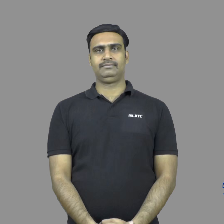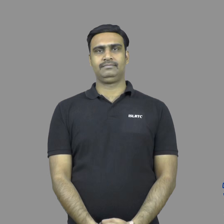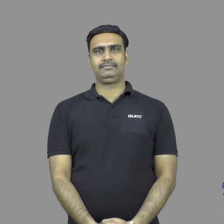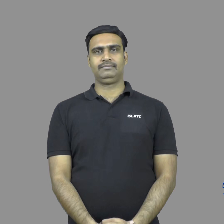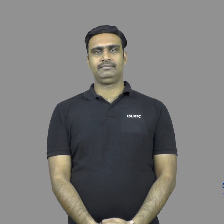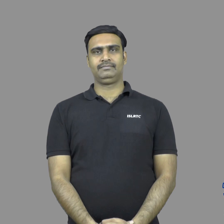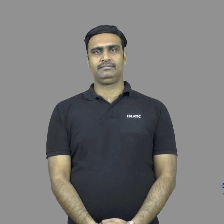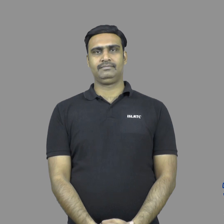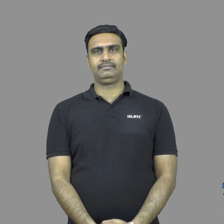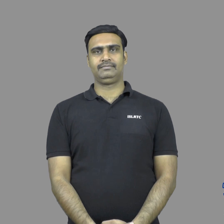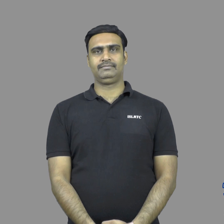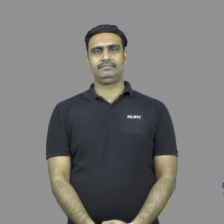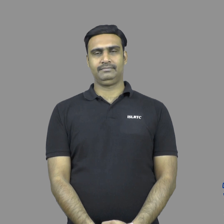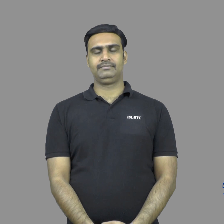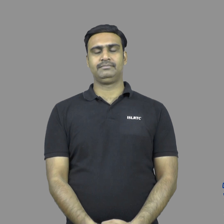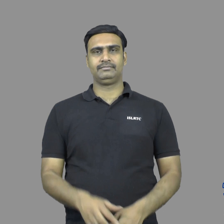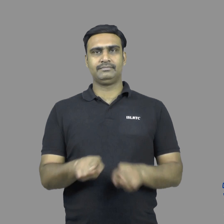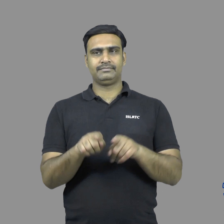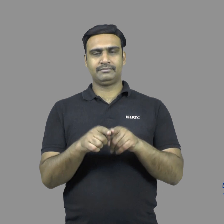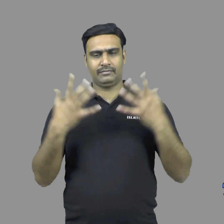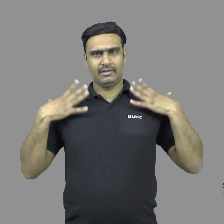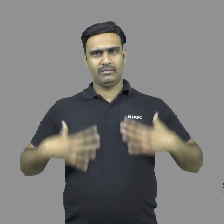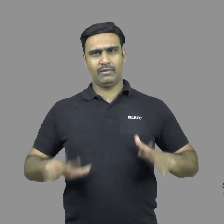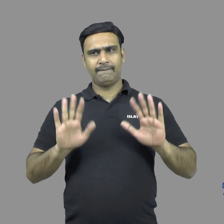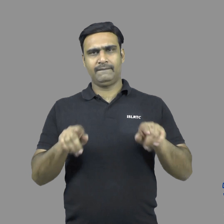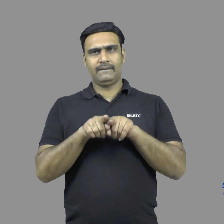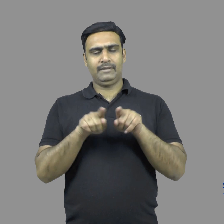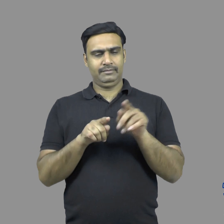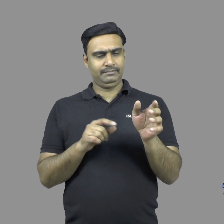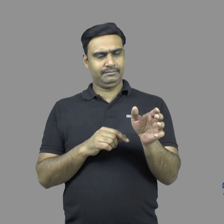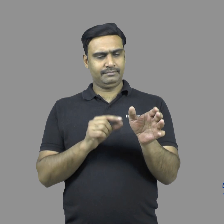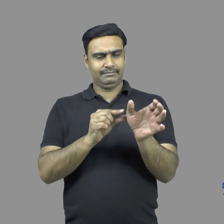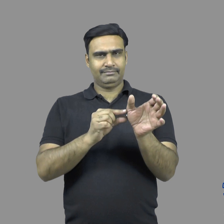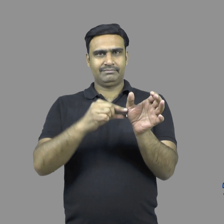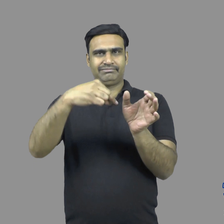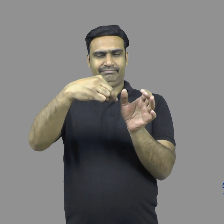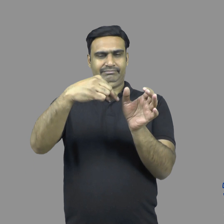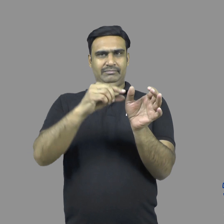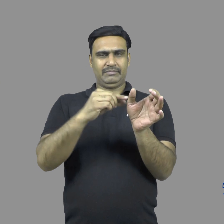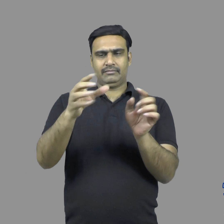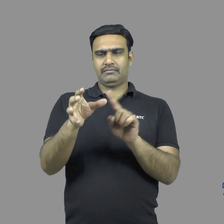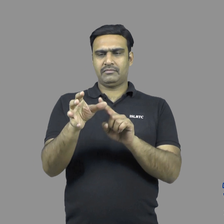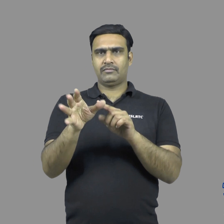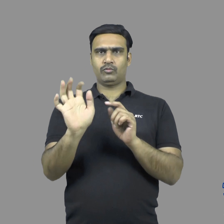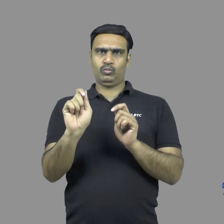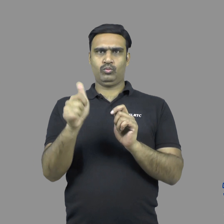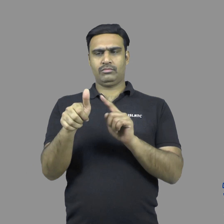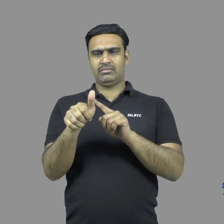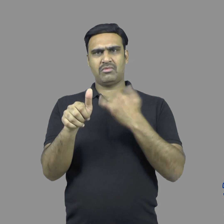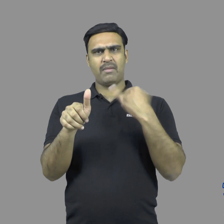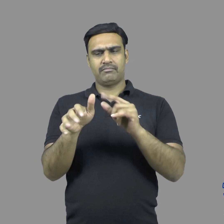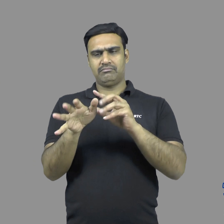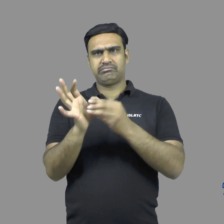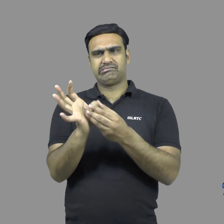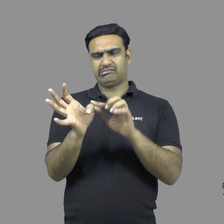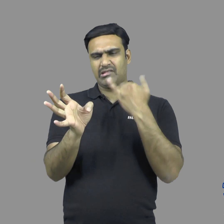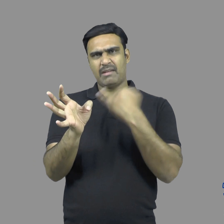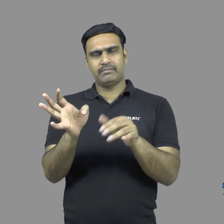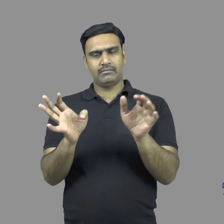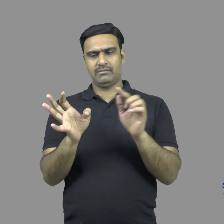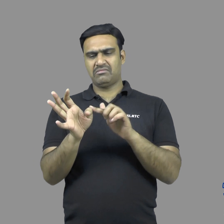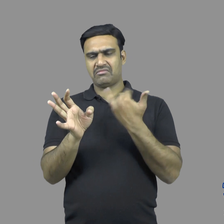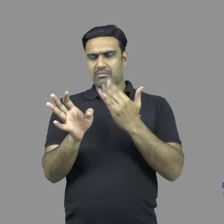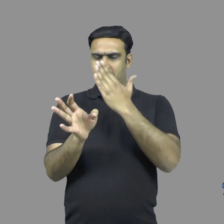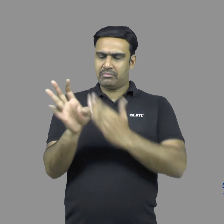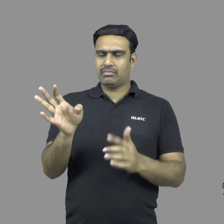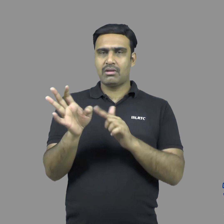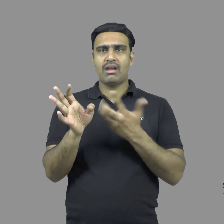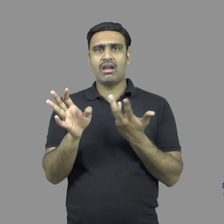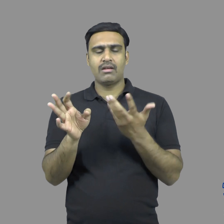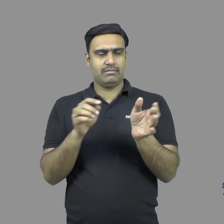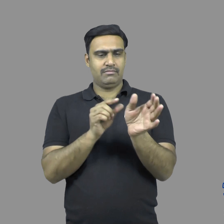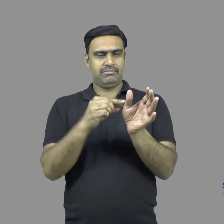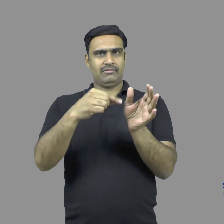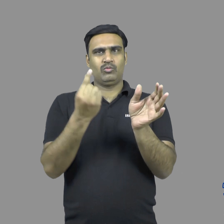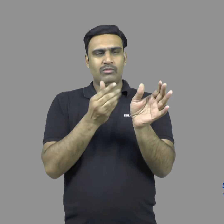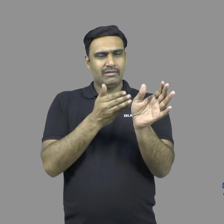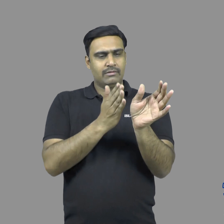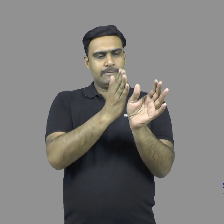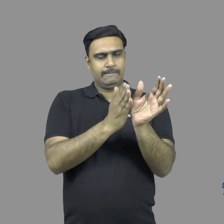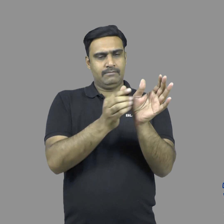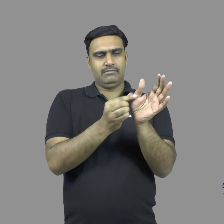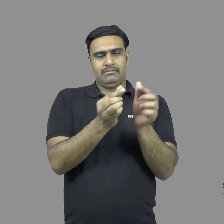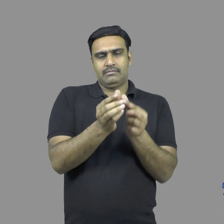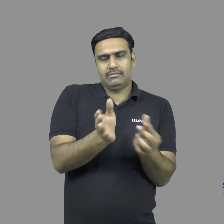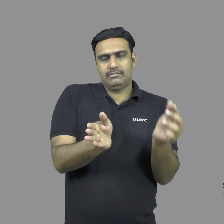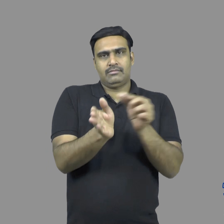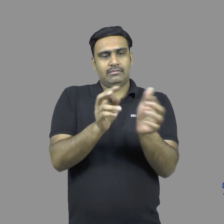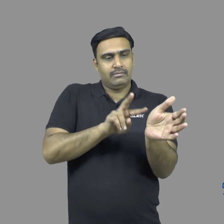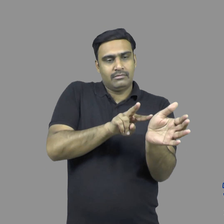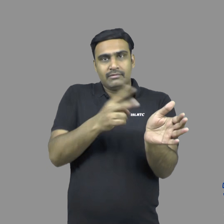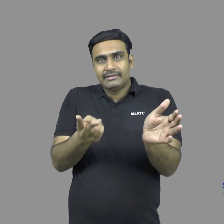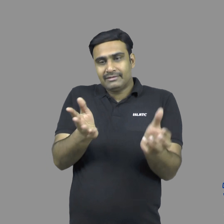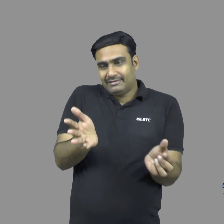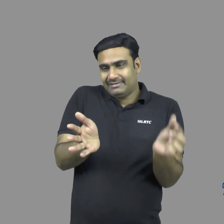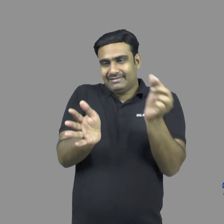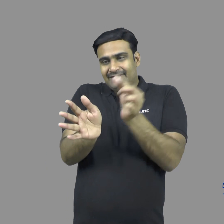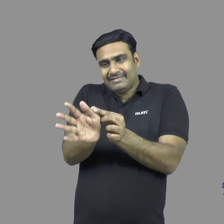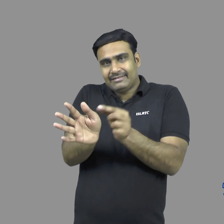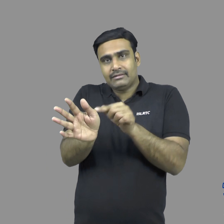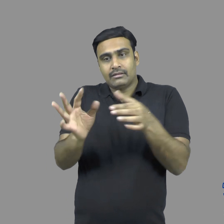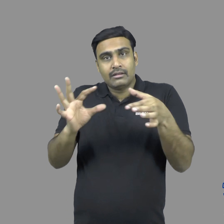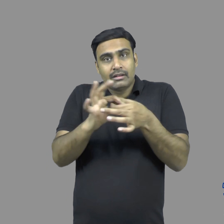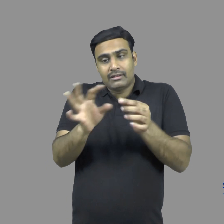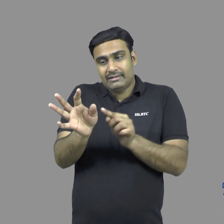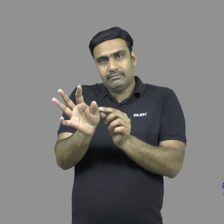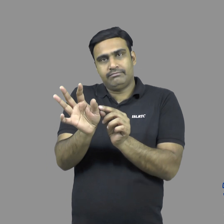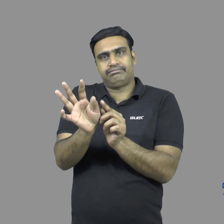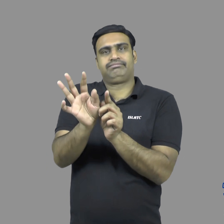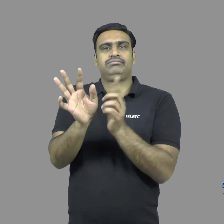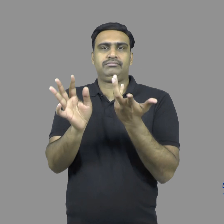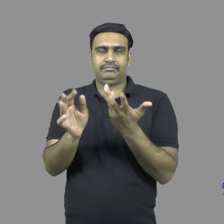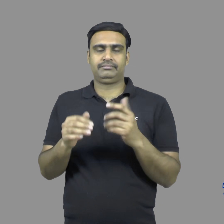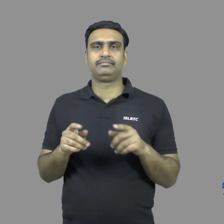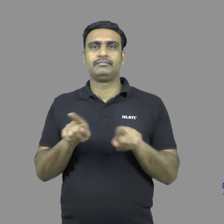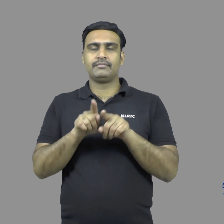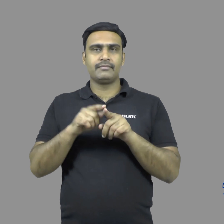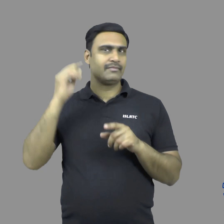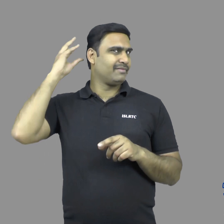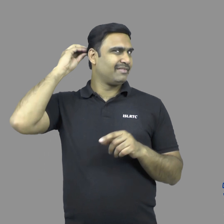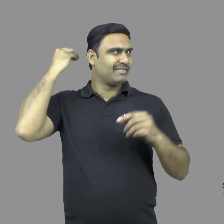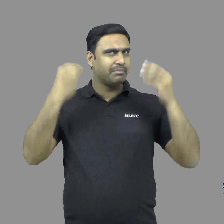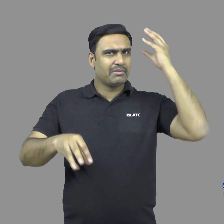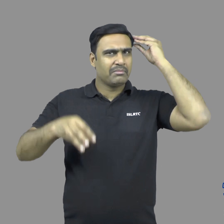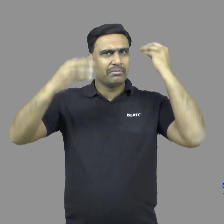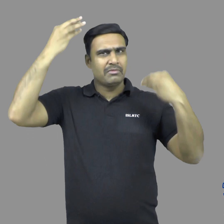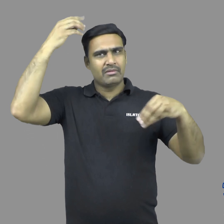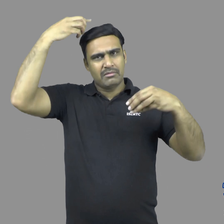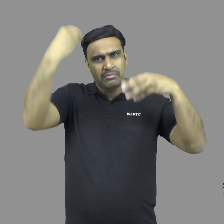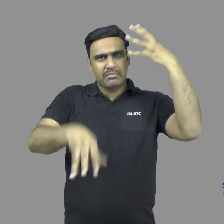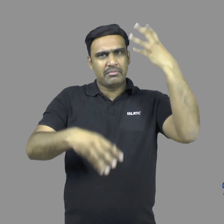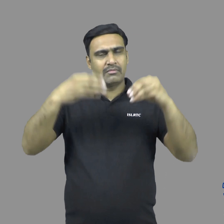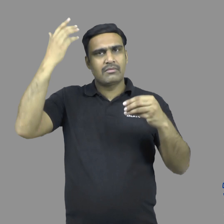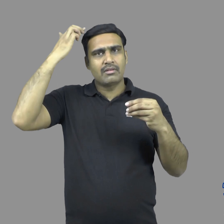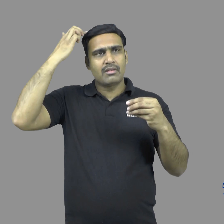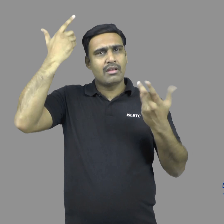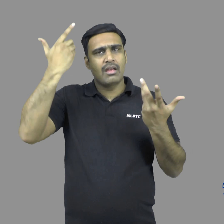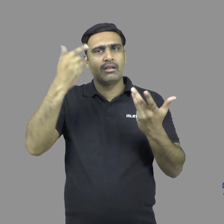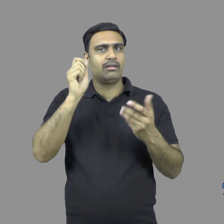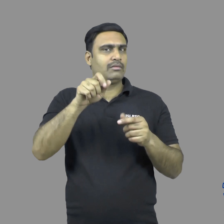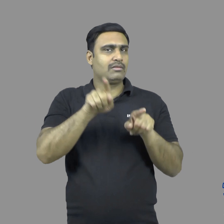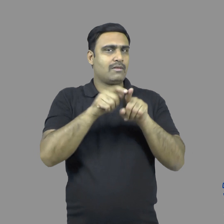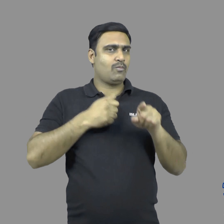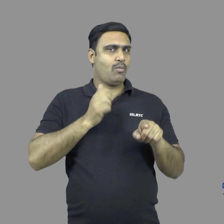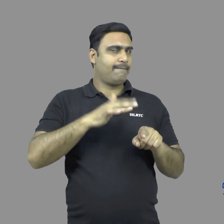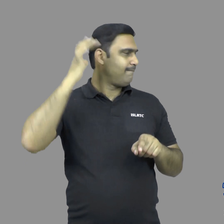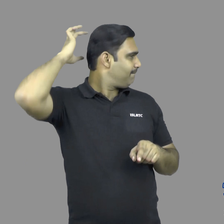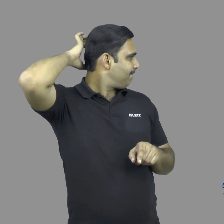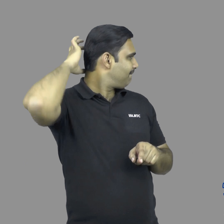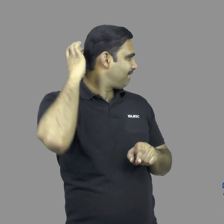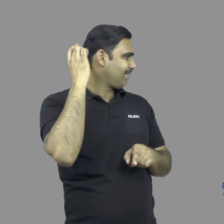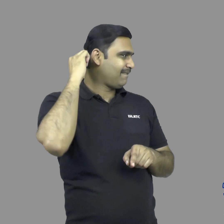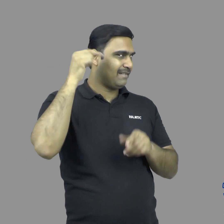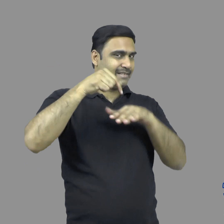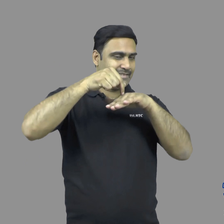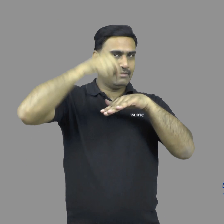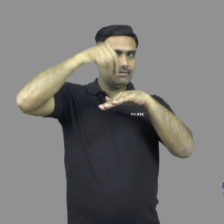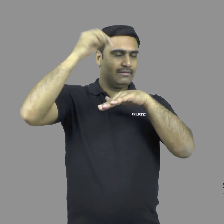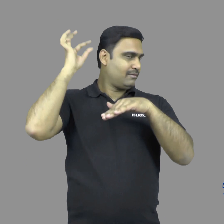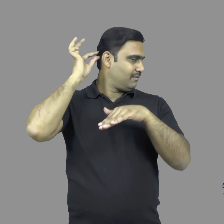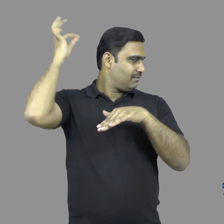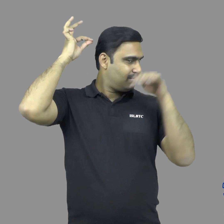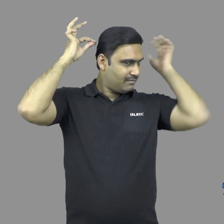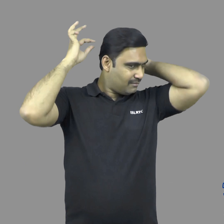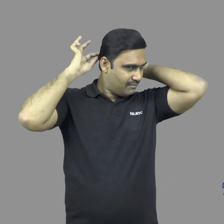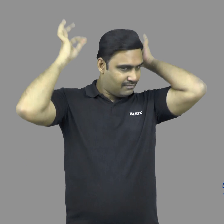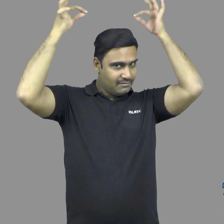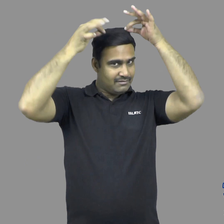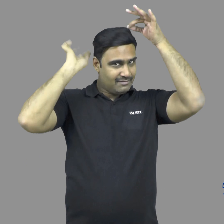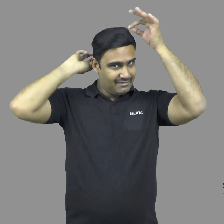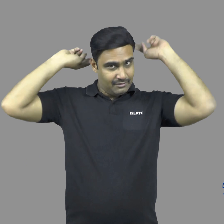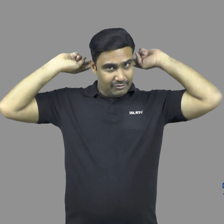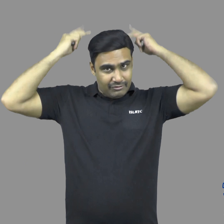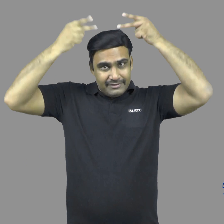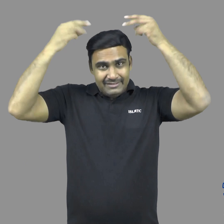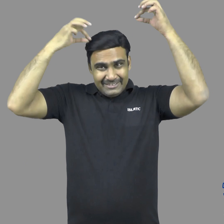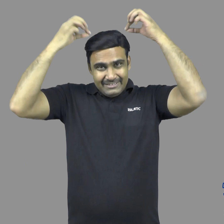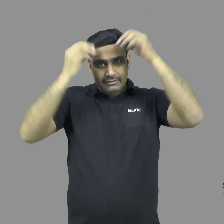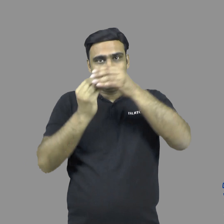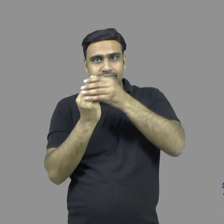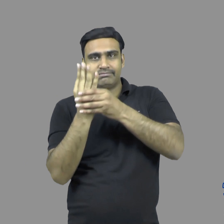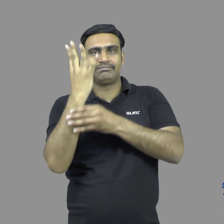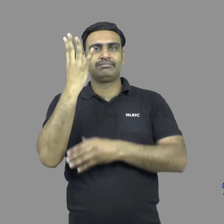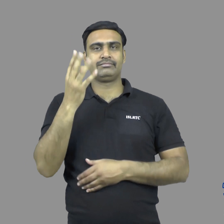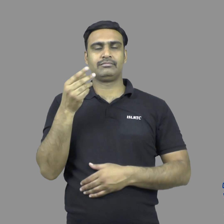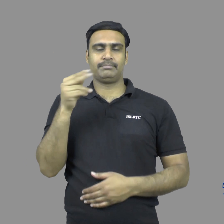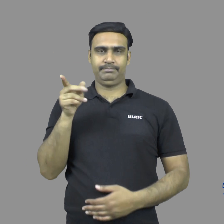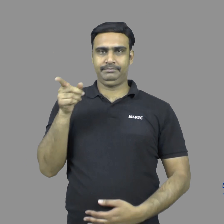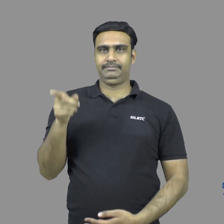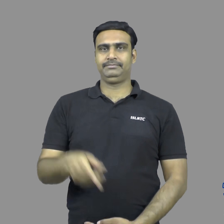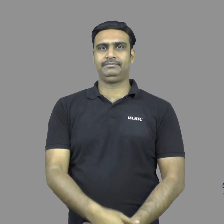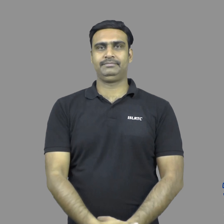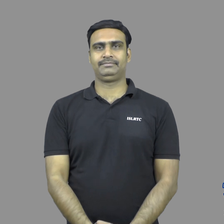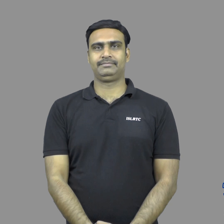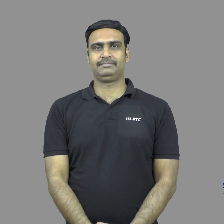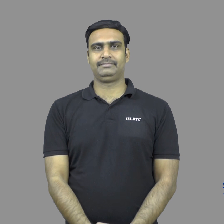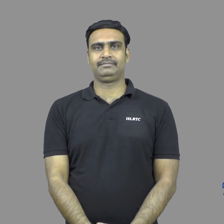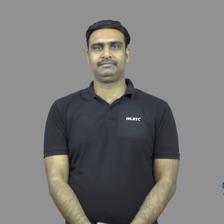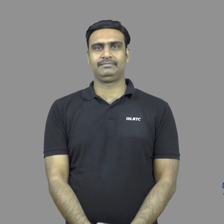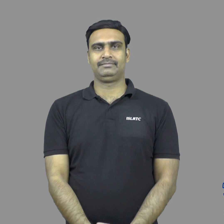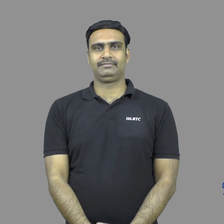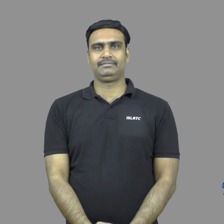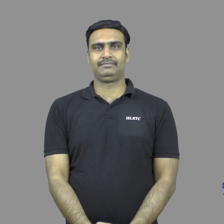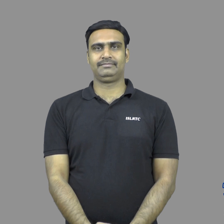Grafting